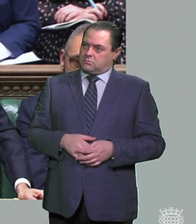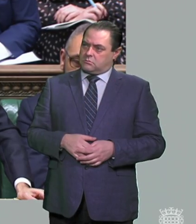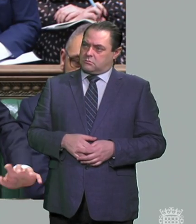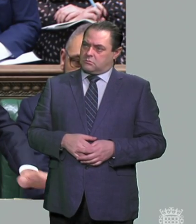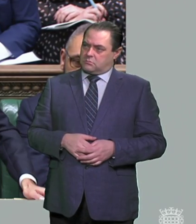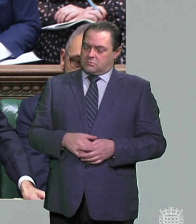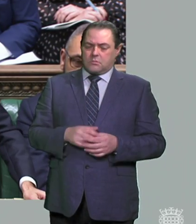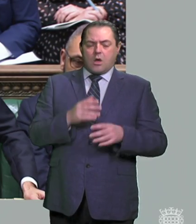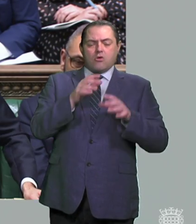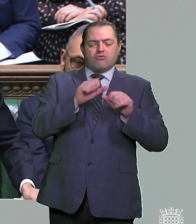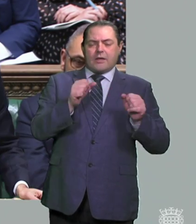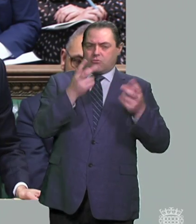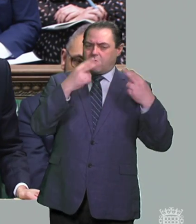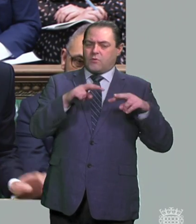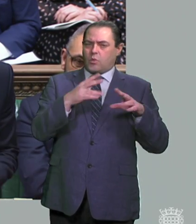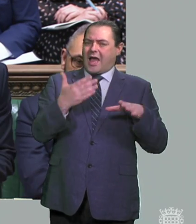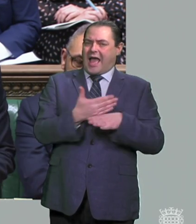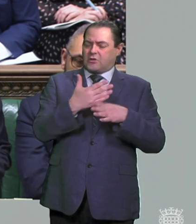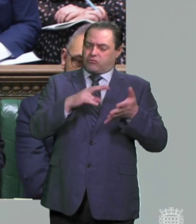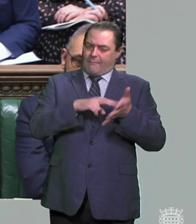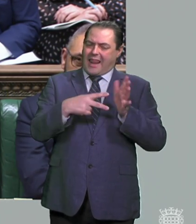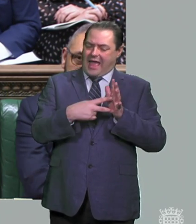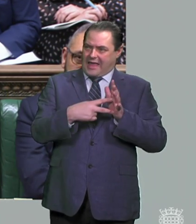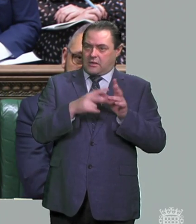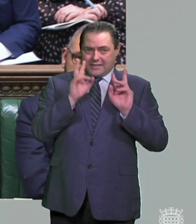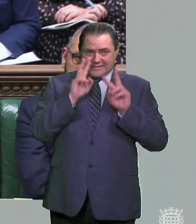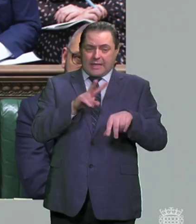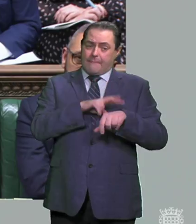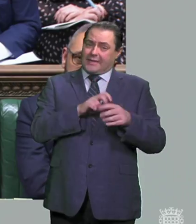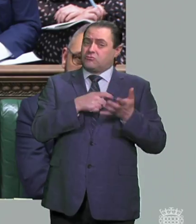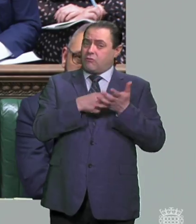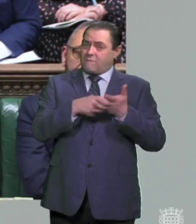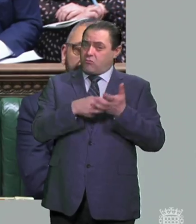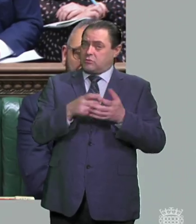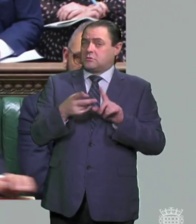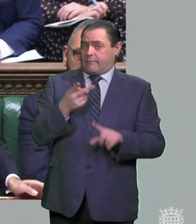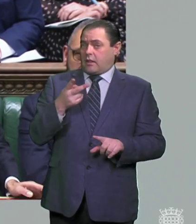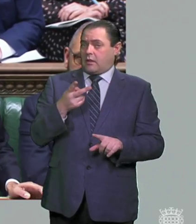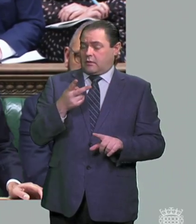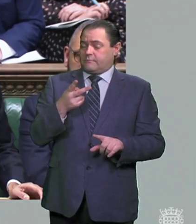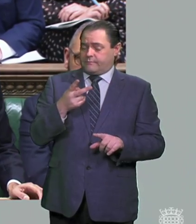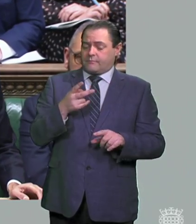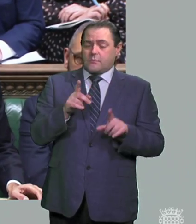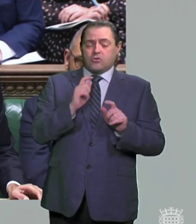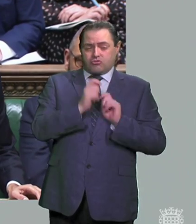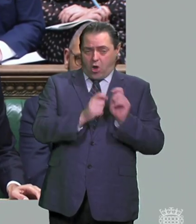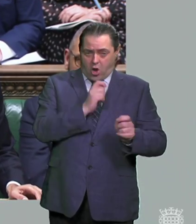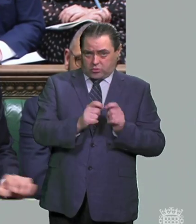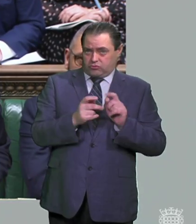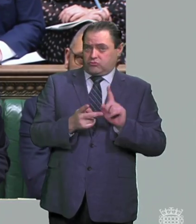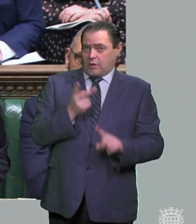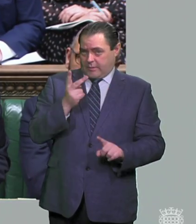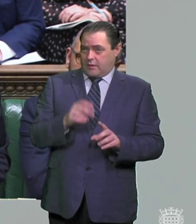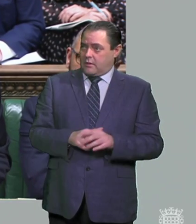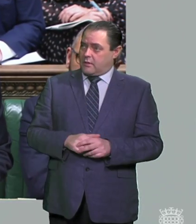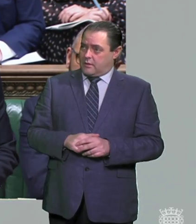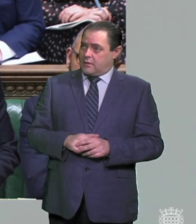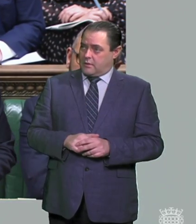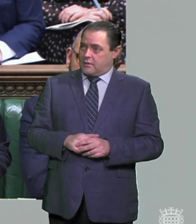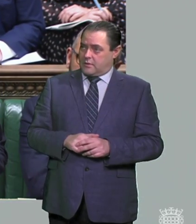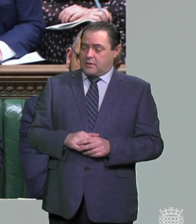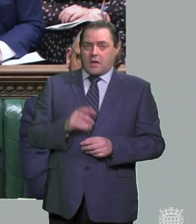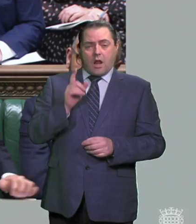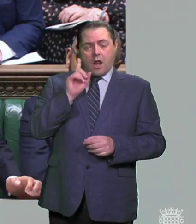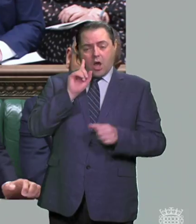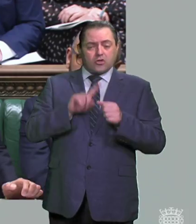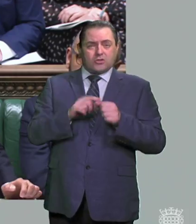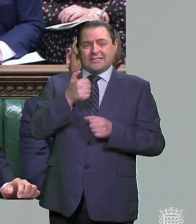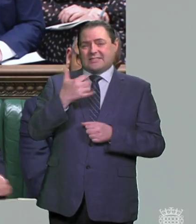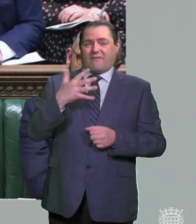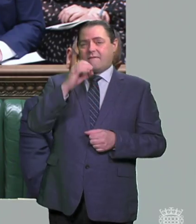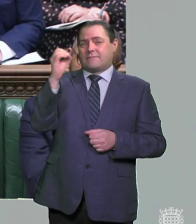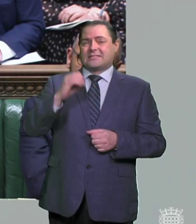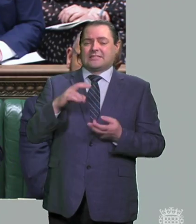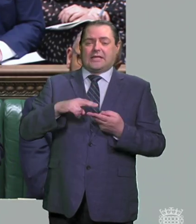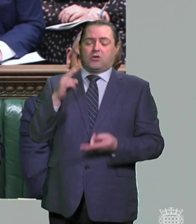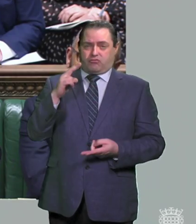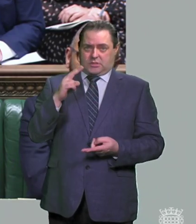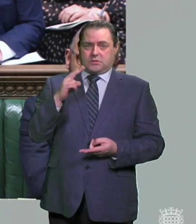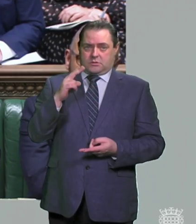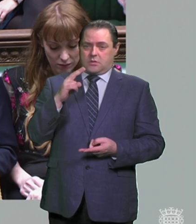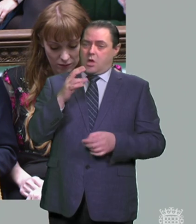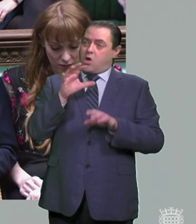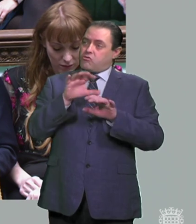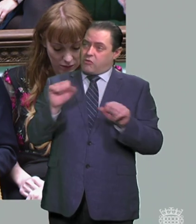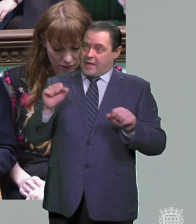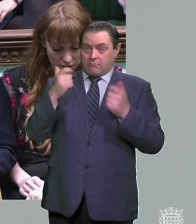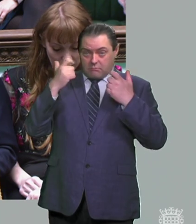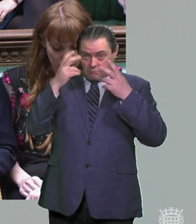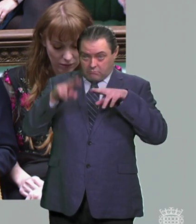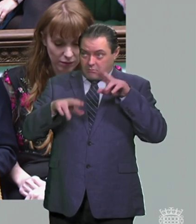Since the rape review action plan was published, we have seen police referrals double and charges double, and last year there was a 65% increase in rape convictions.